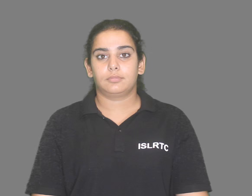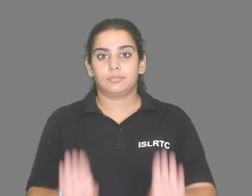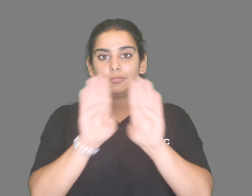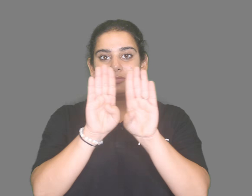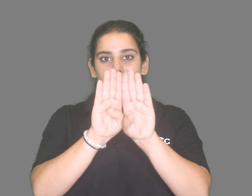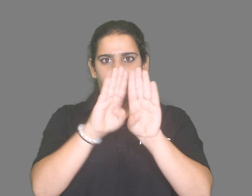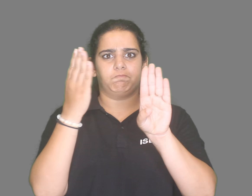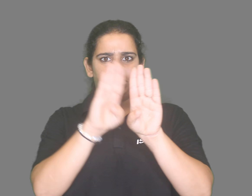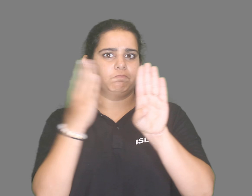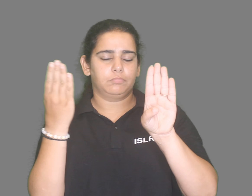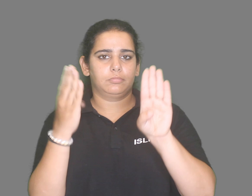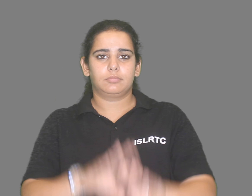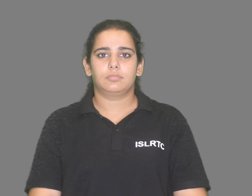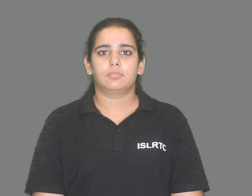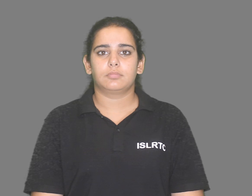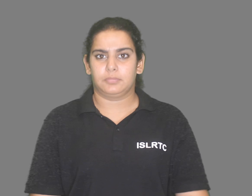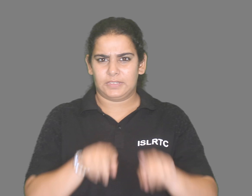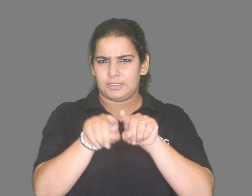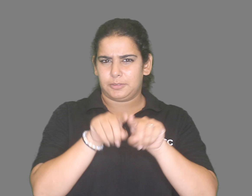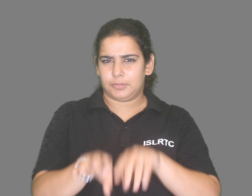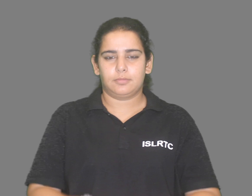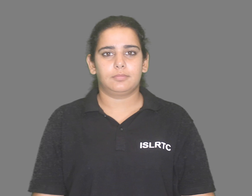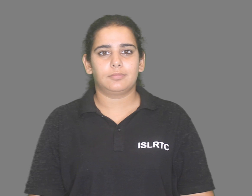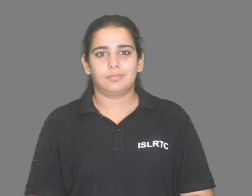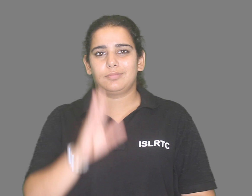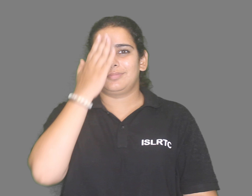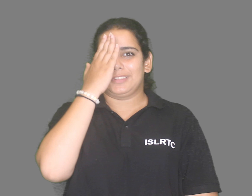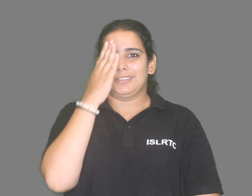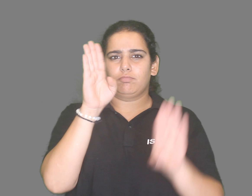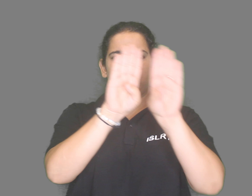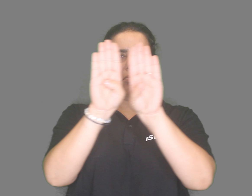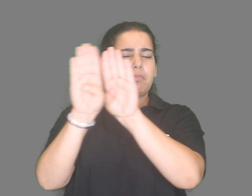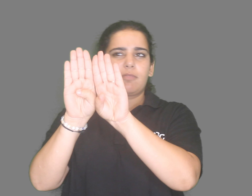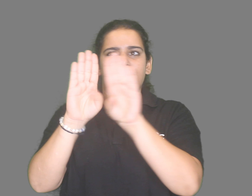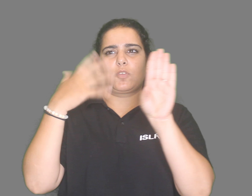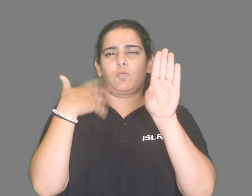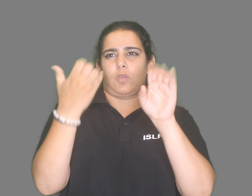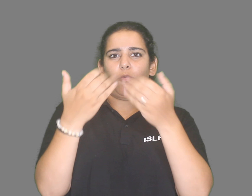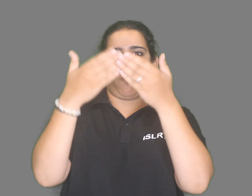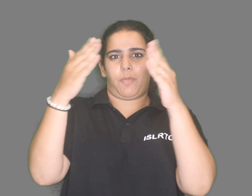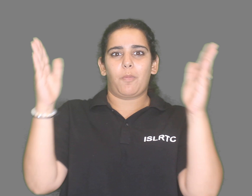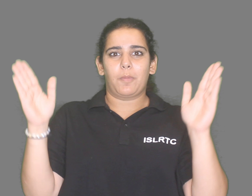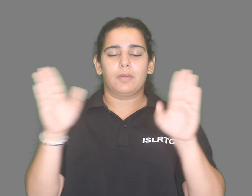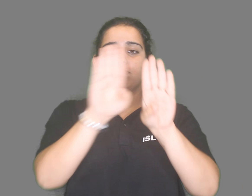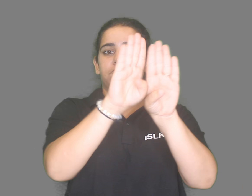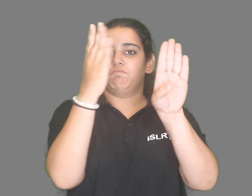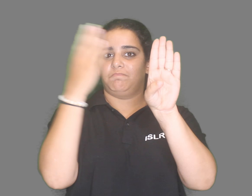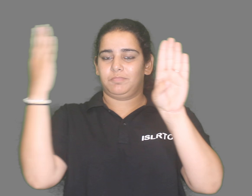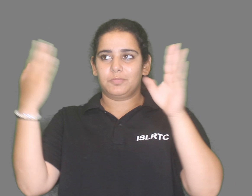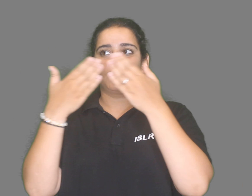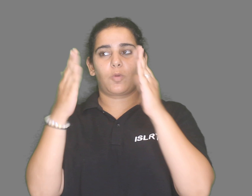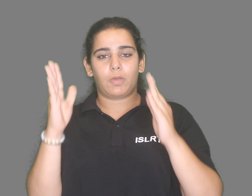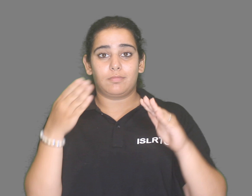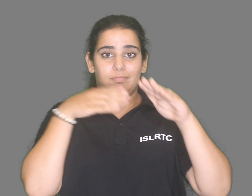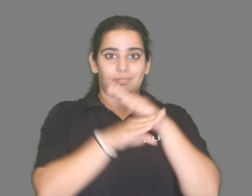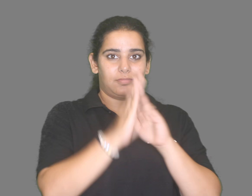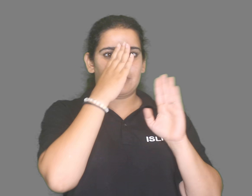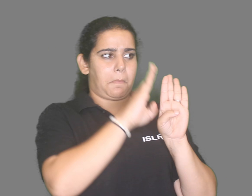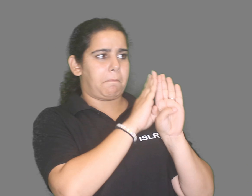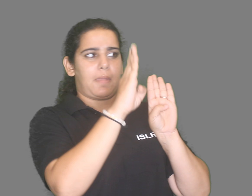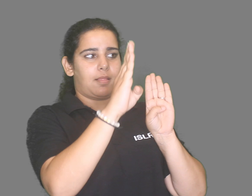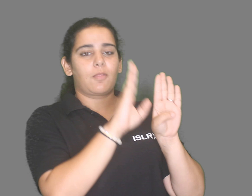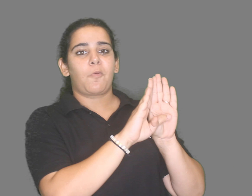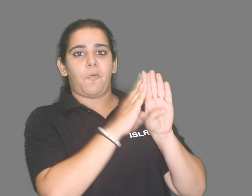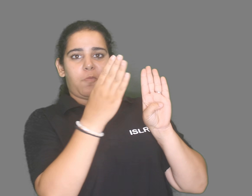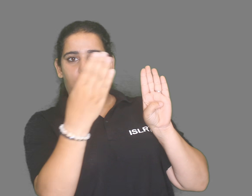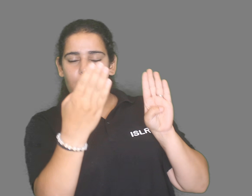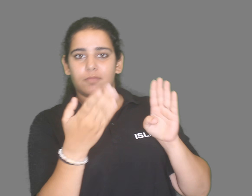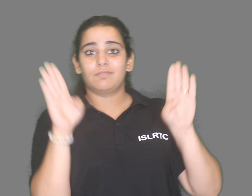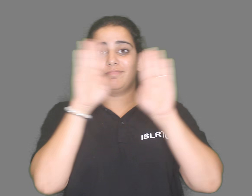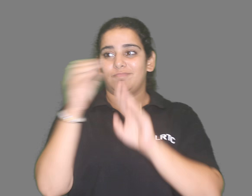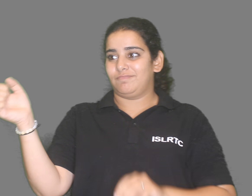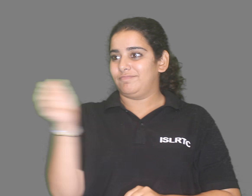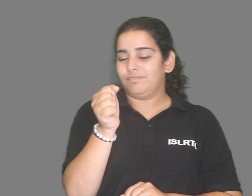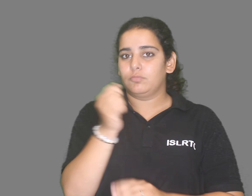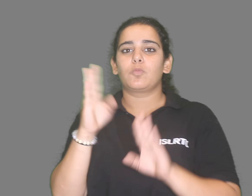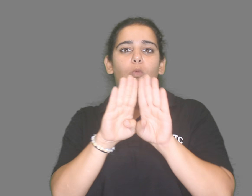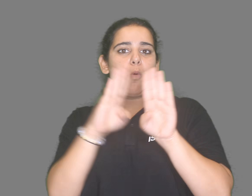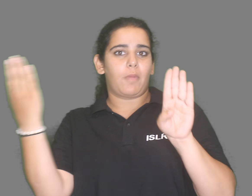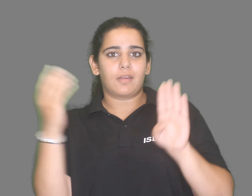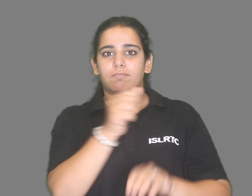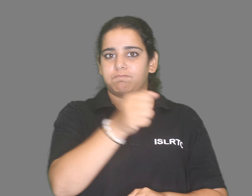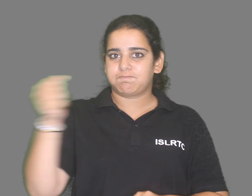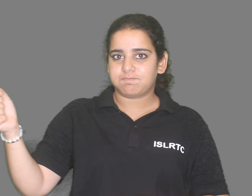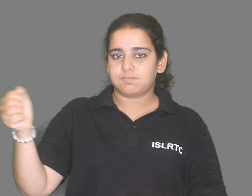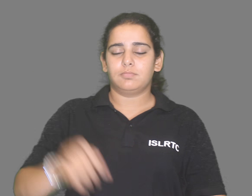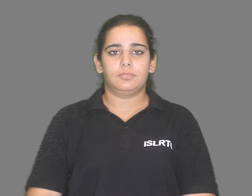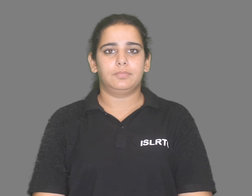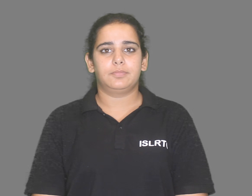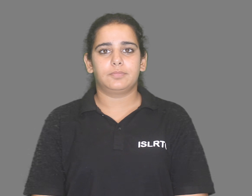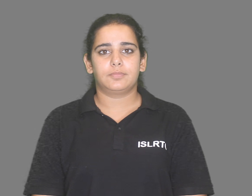Operable